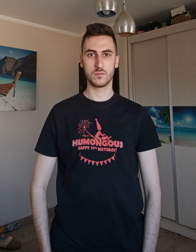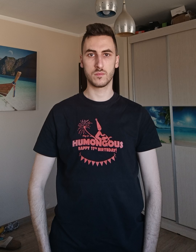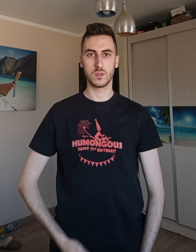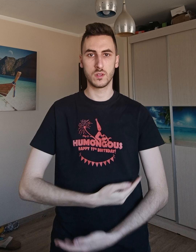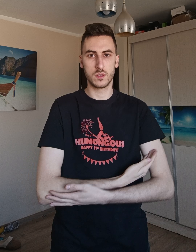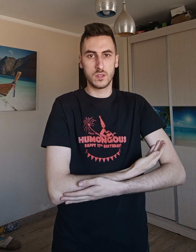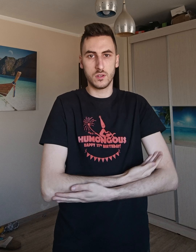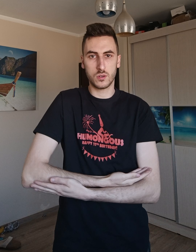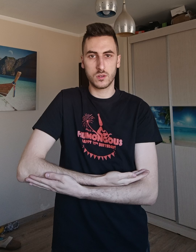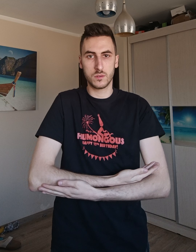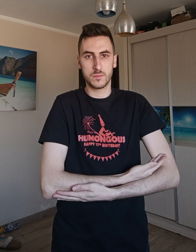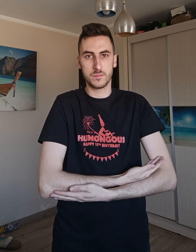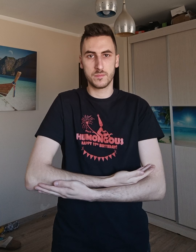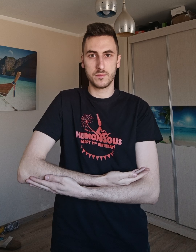תינוק